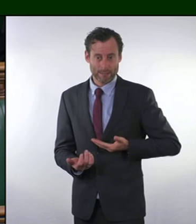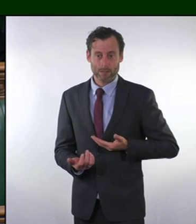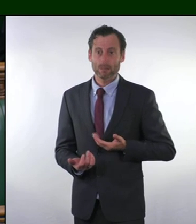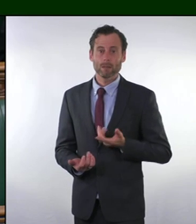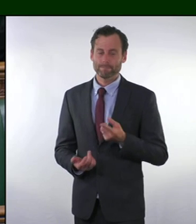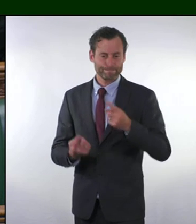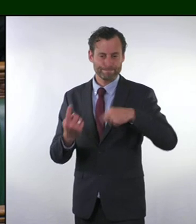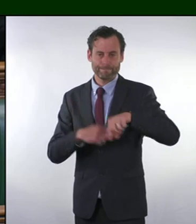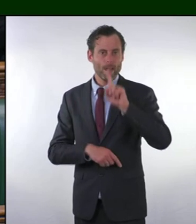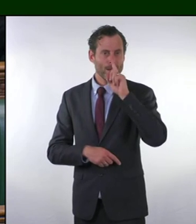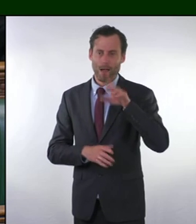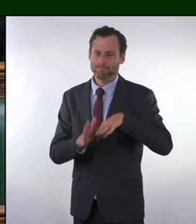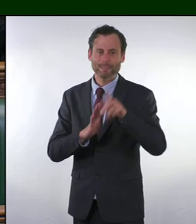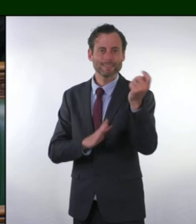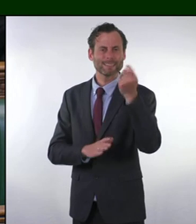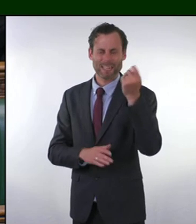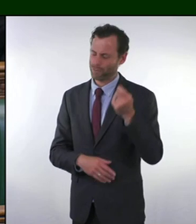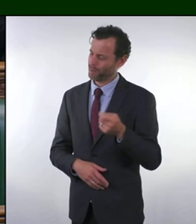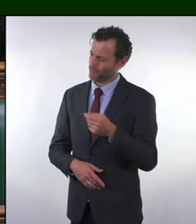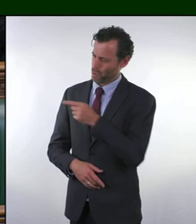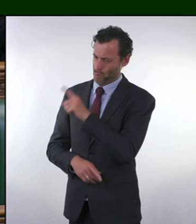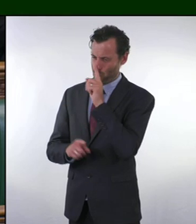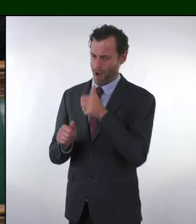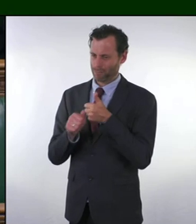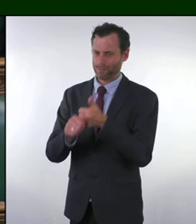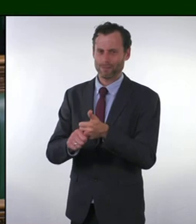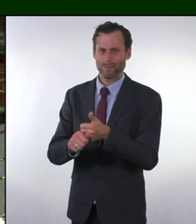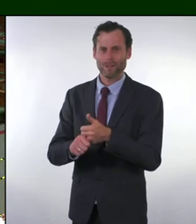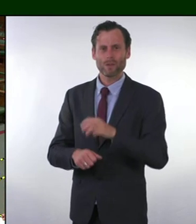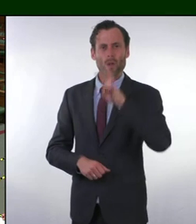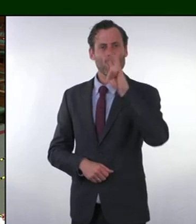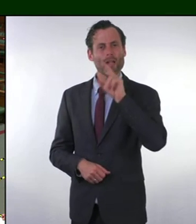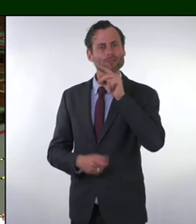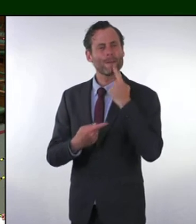Surely he cannot condone the Welsh Secretary’s off-message pessimism.